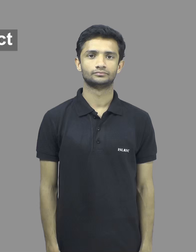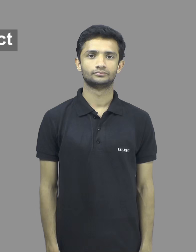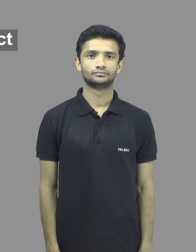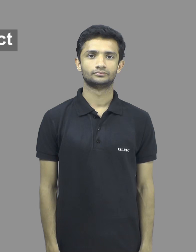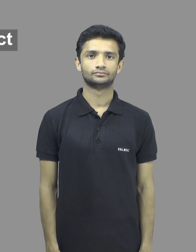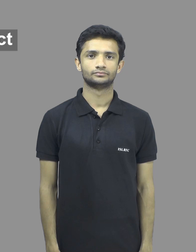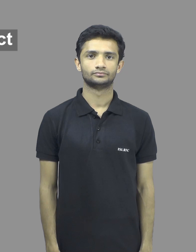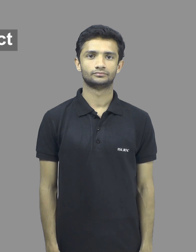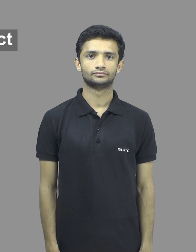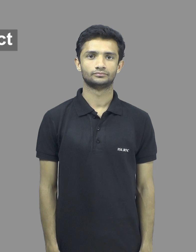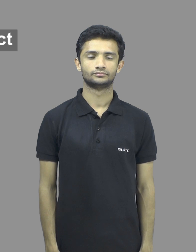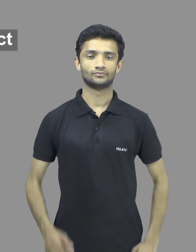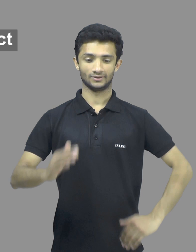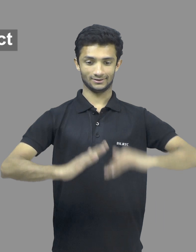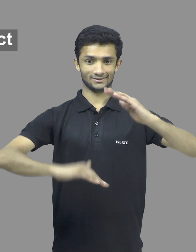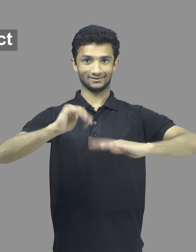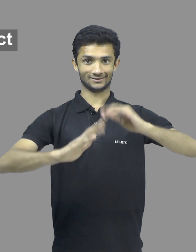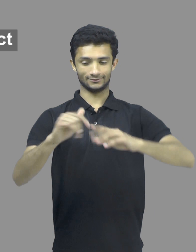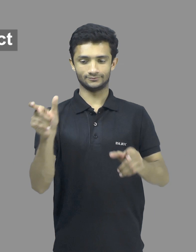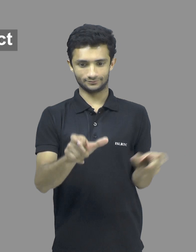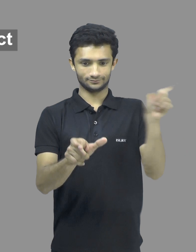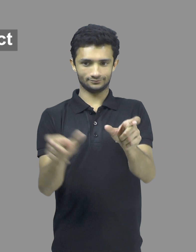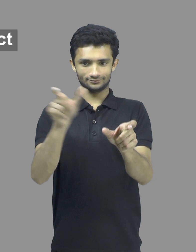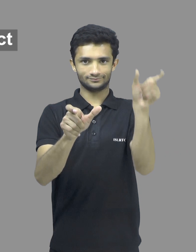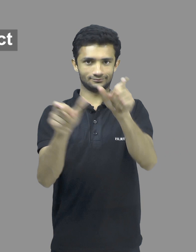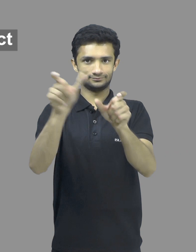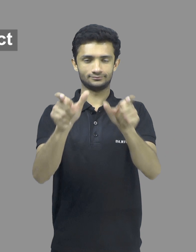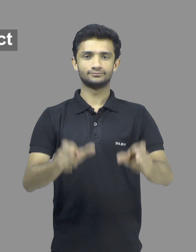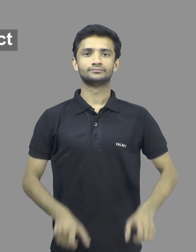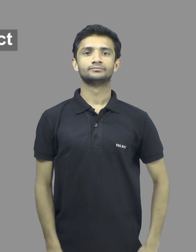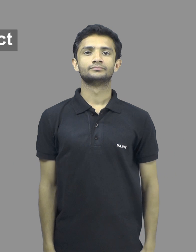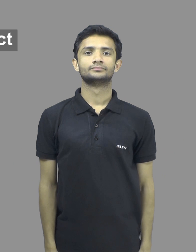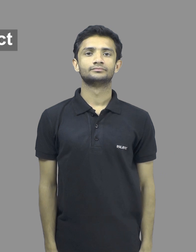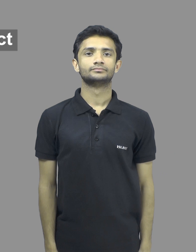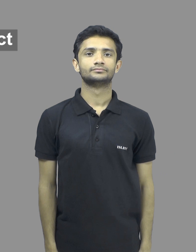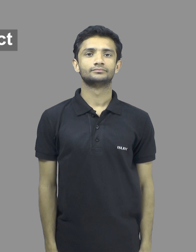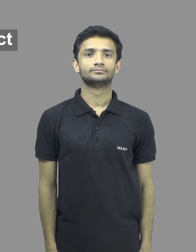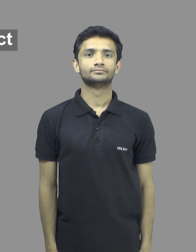Construct